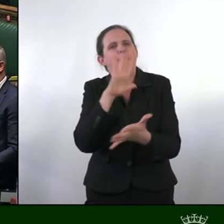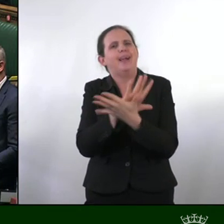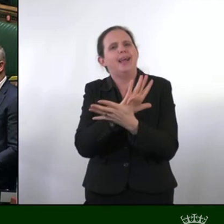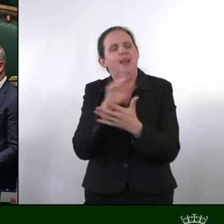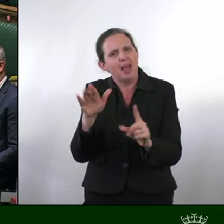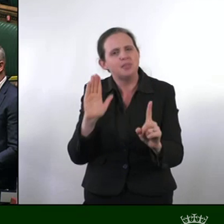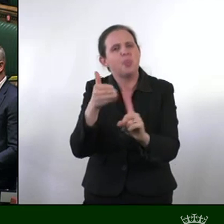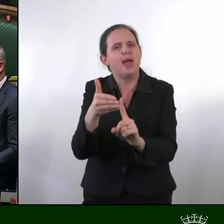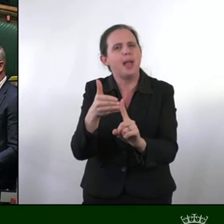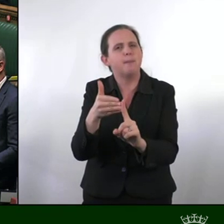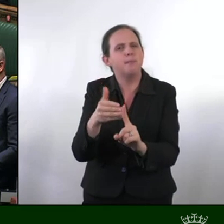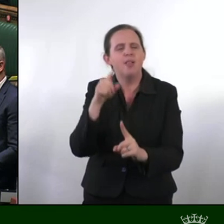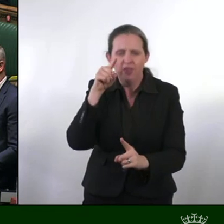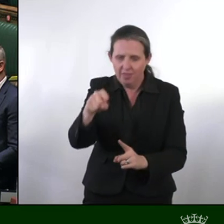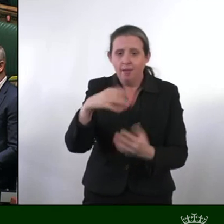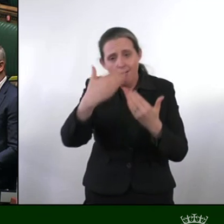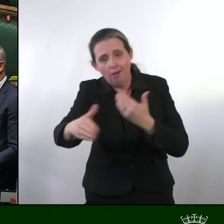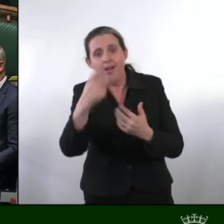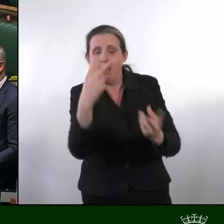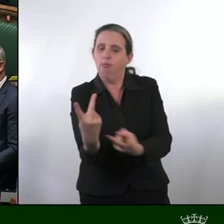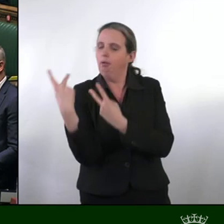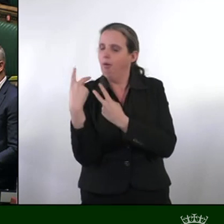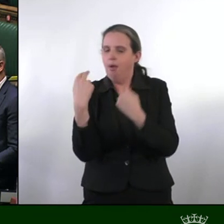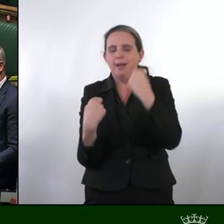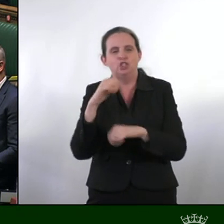This is the true measure of our success.